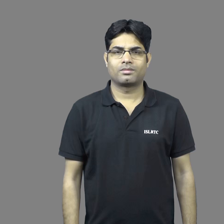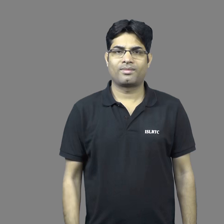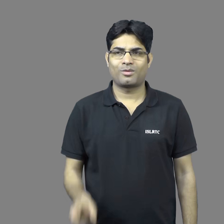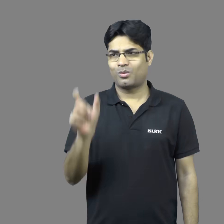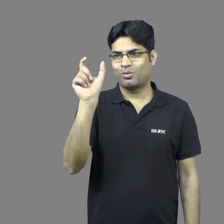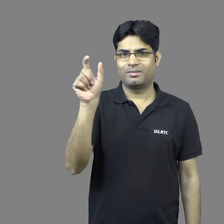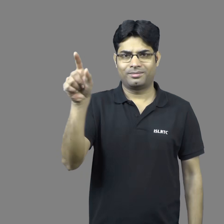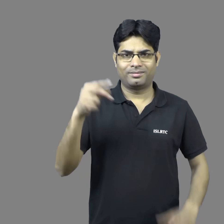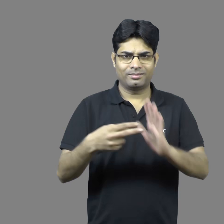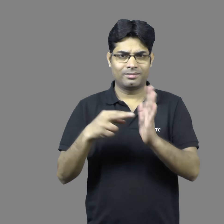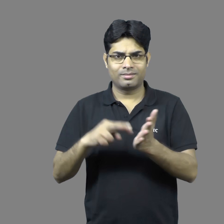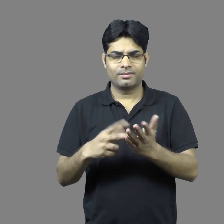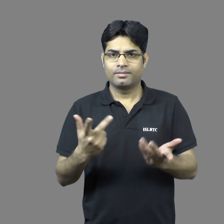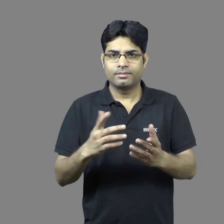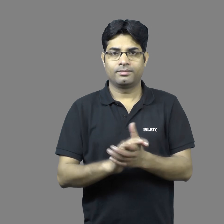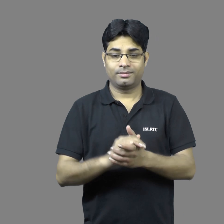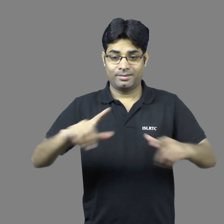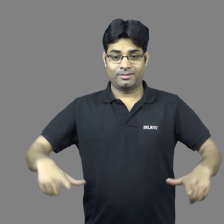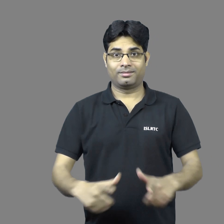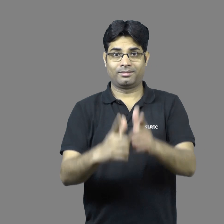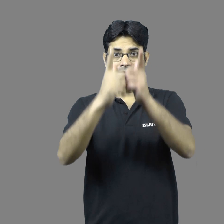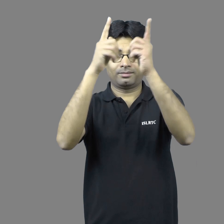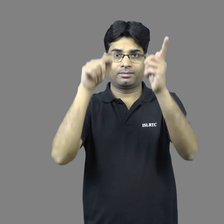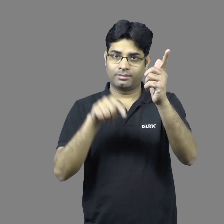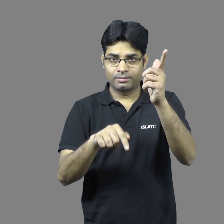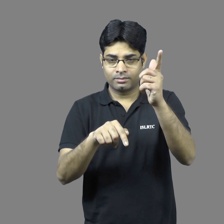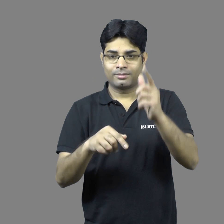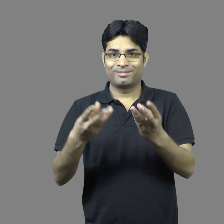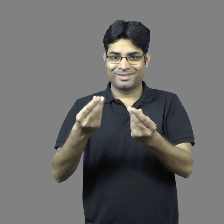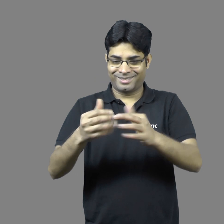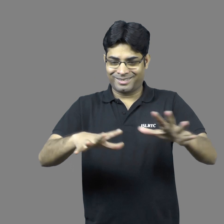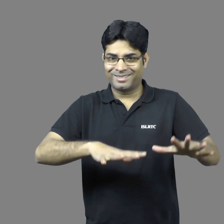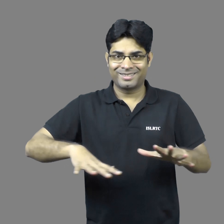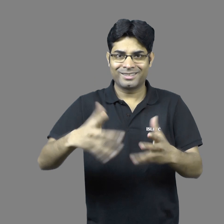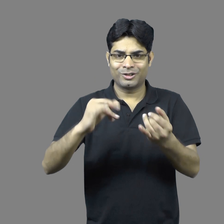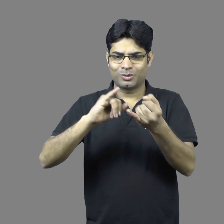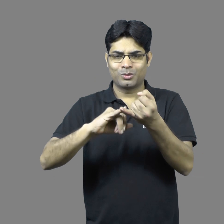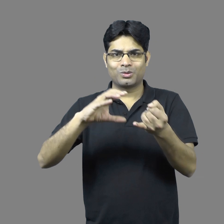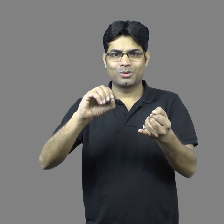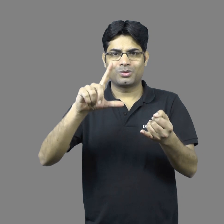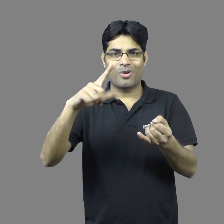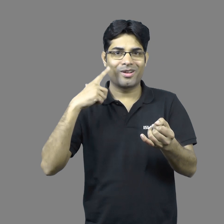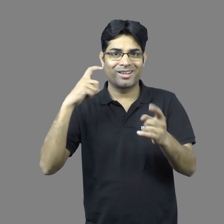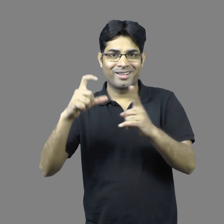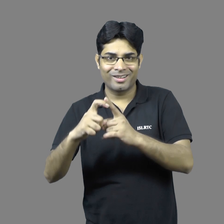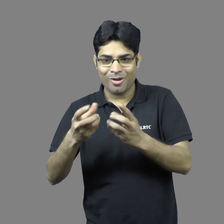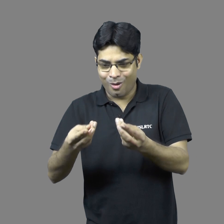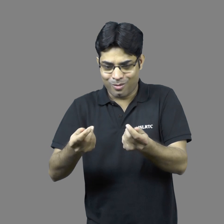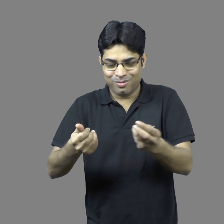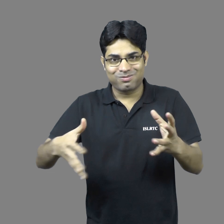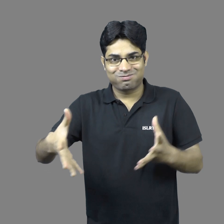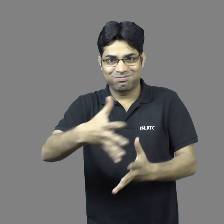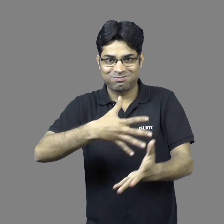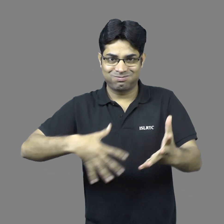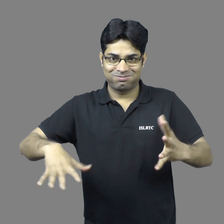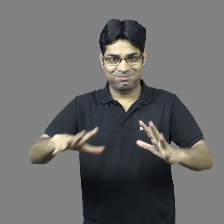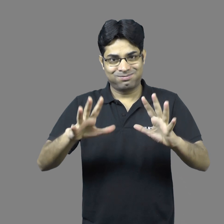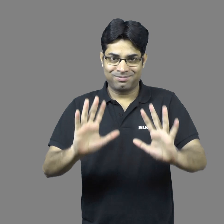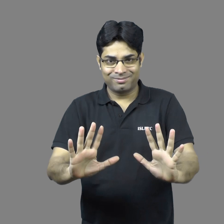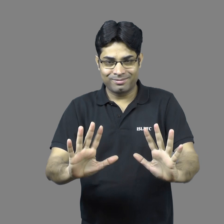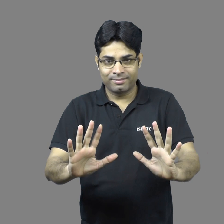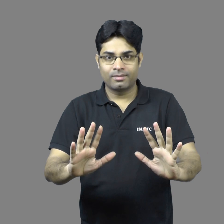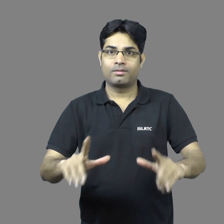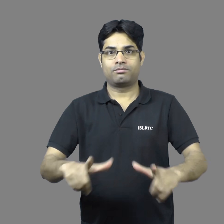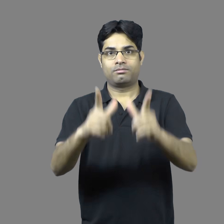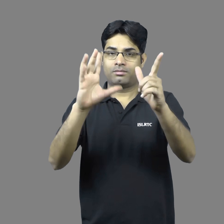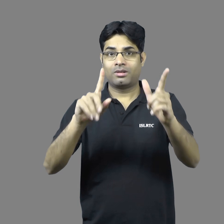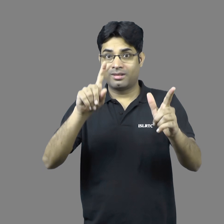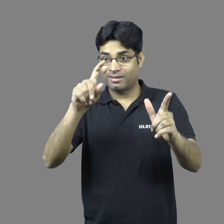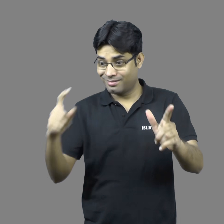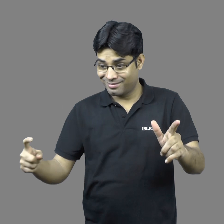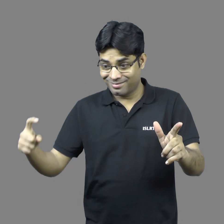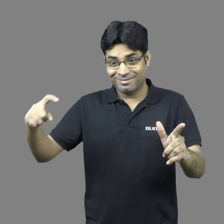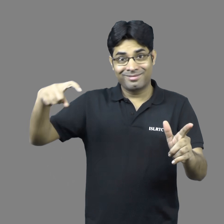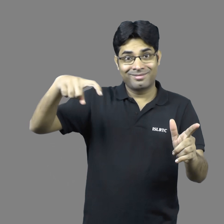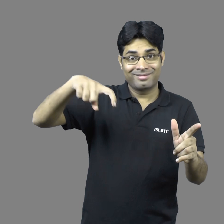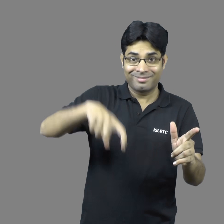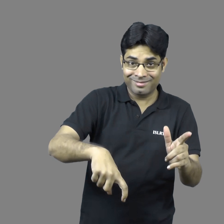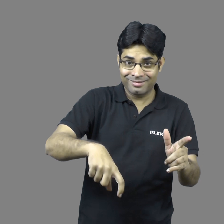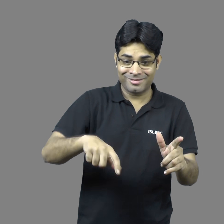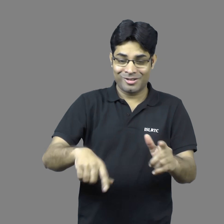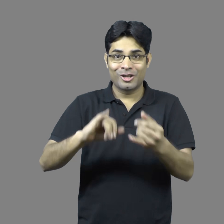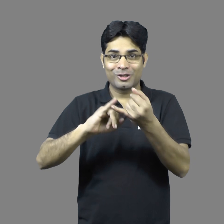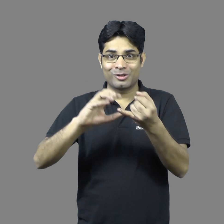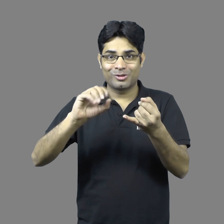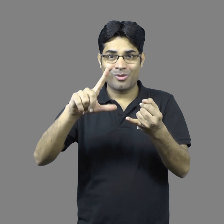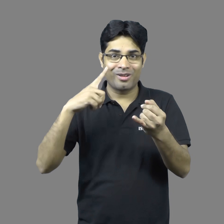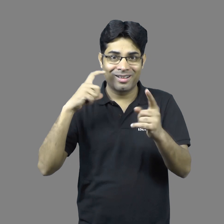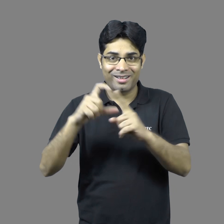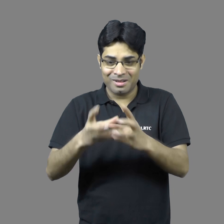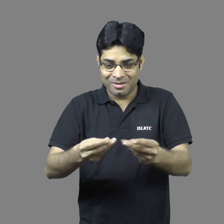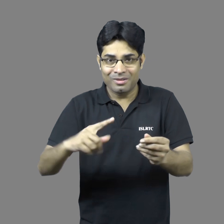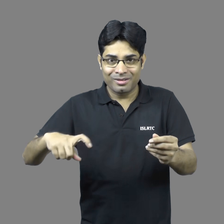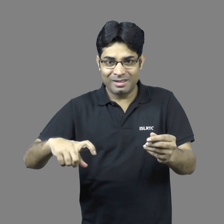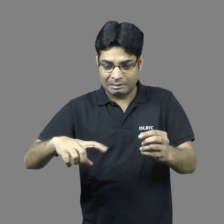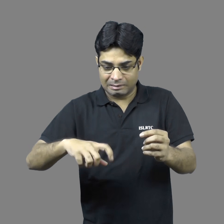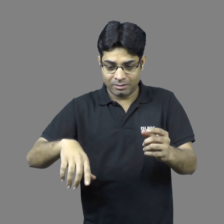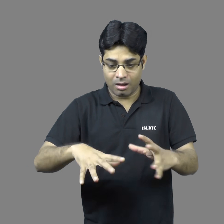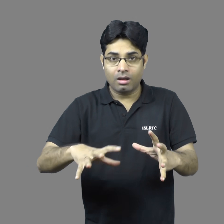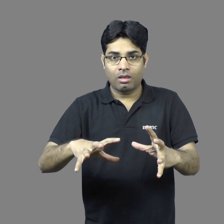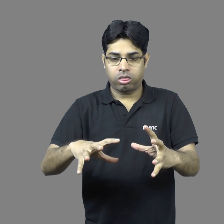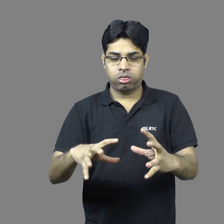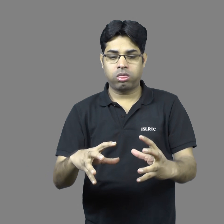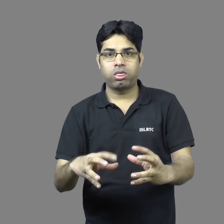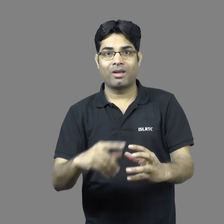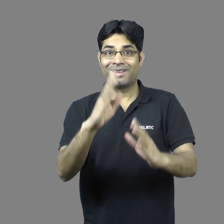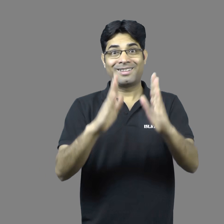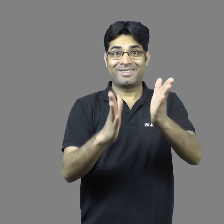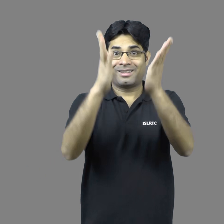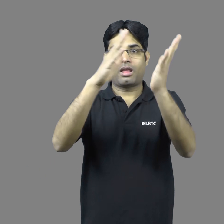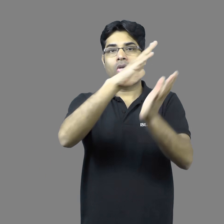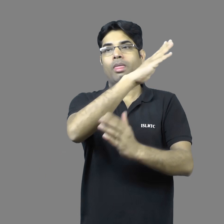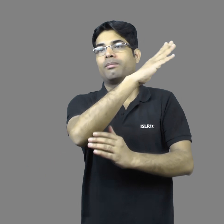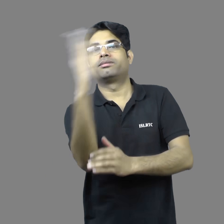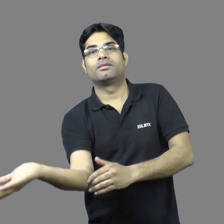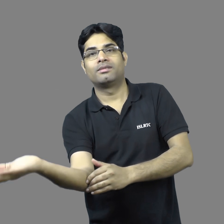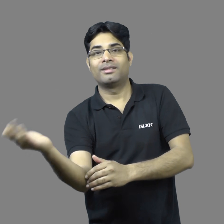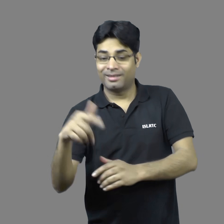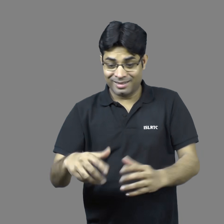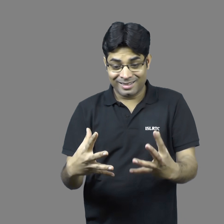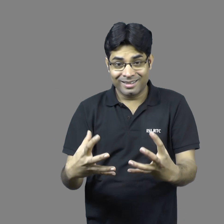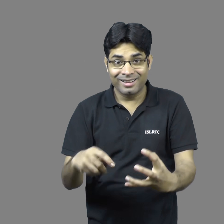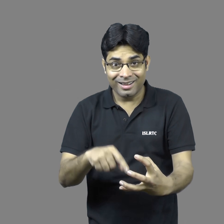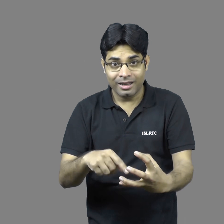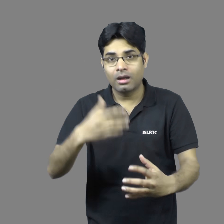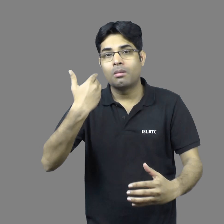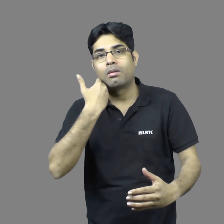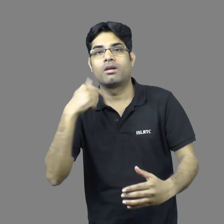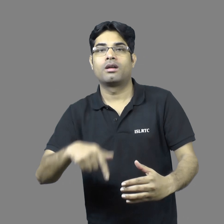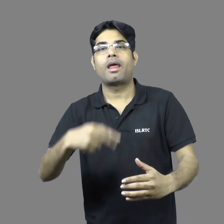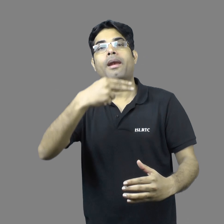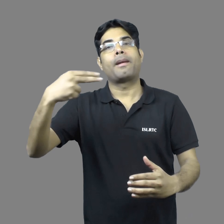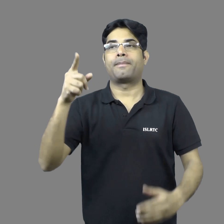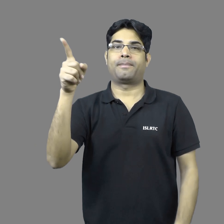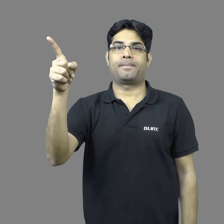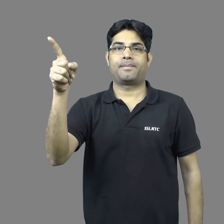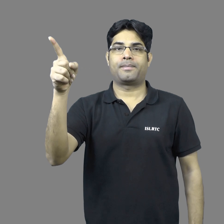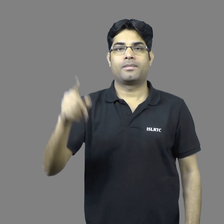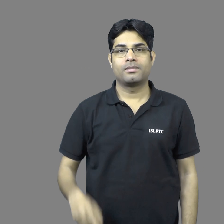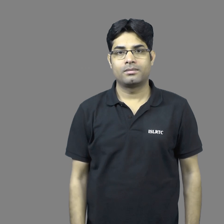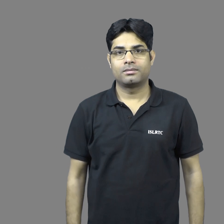Stem Rot